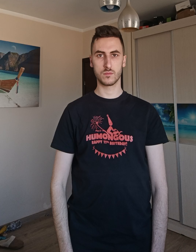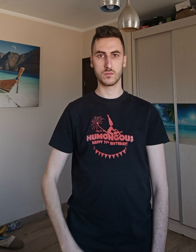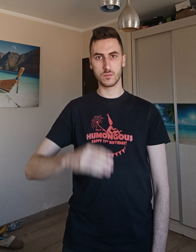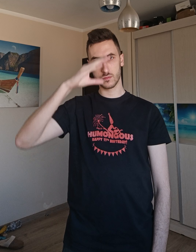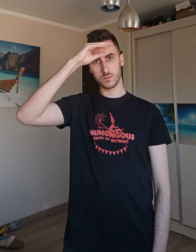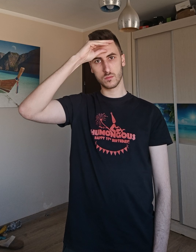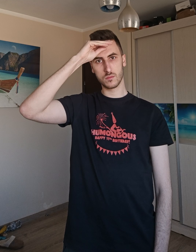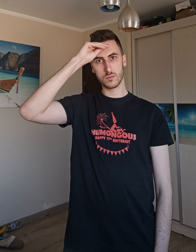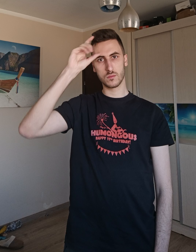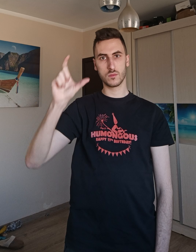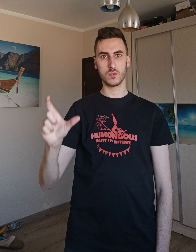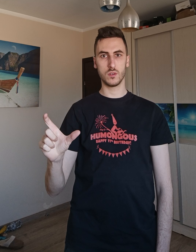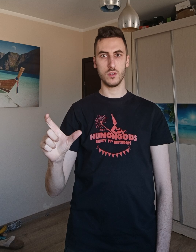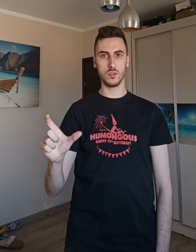איש